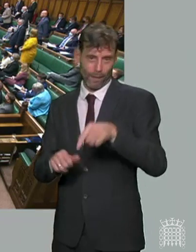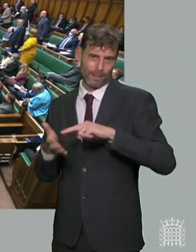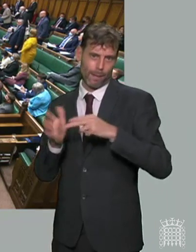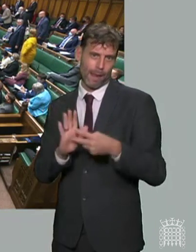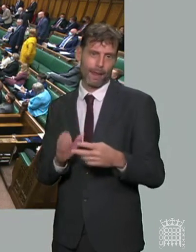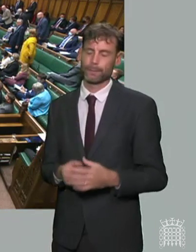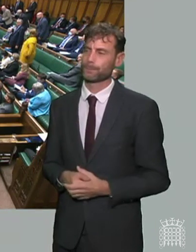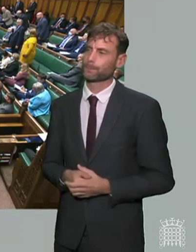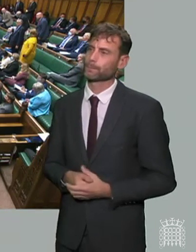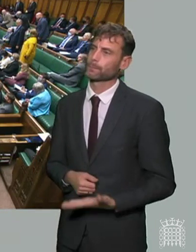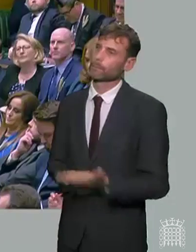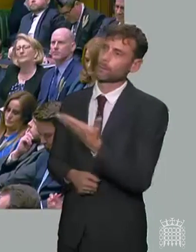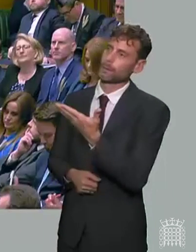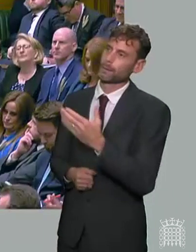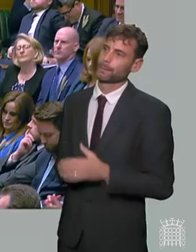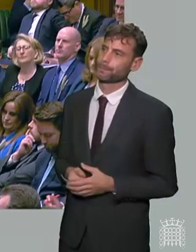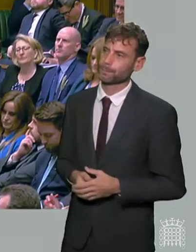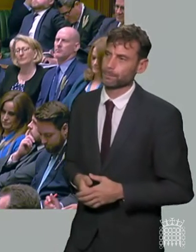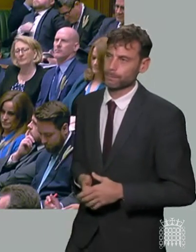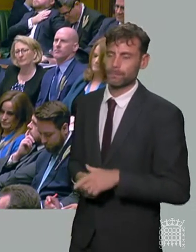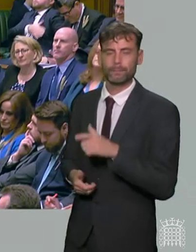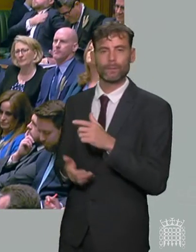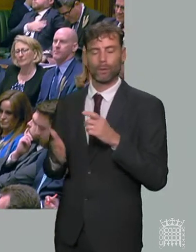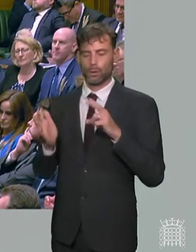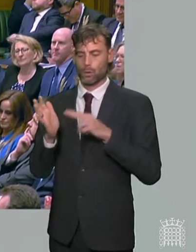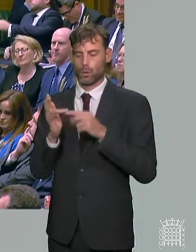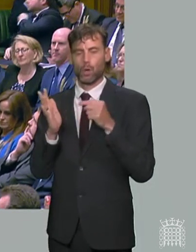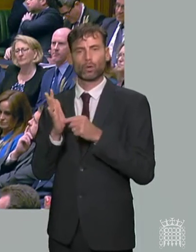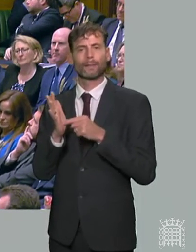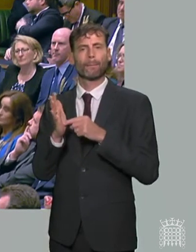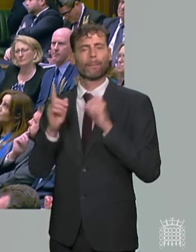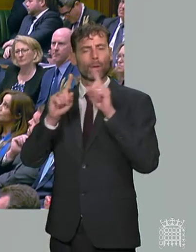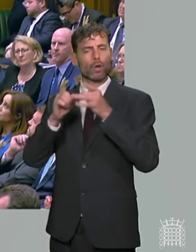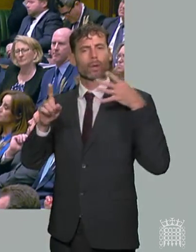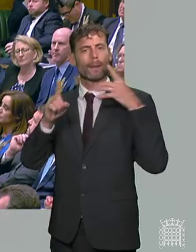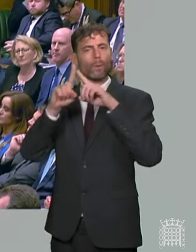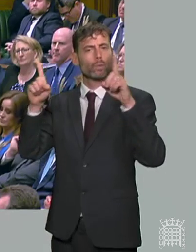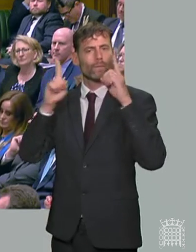Work continues to improve maternity services at Nottingham University Hospitals NHS Trust.